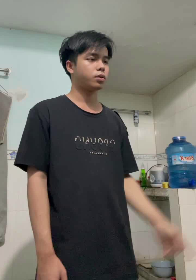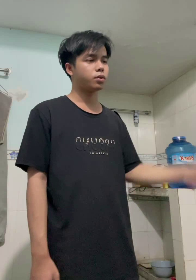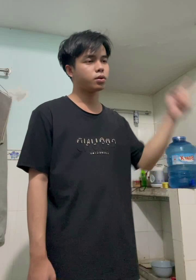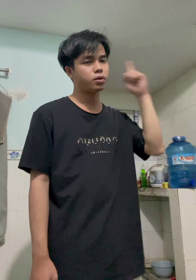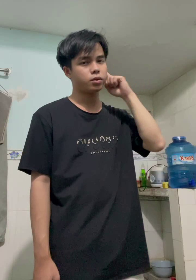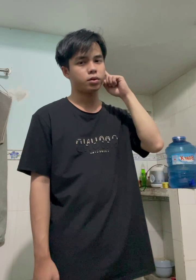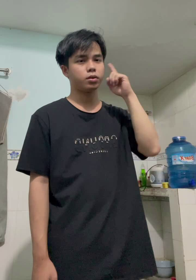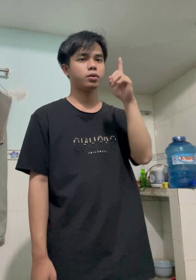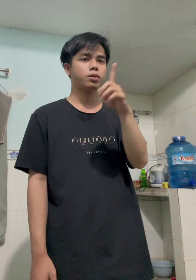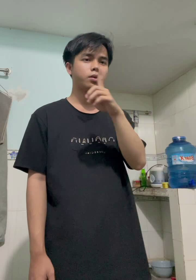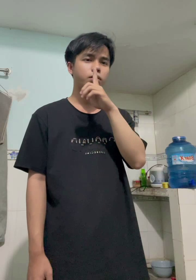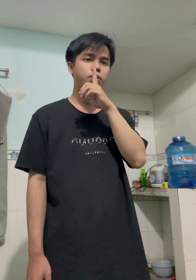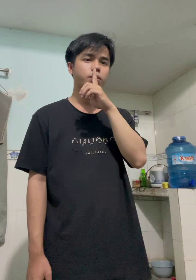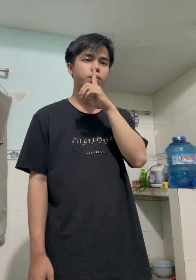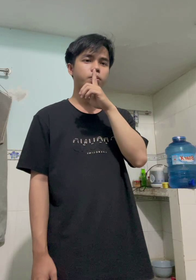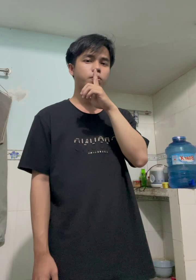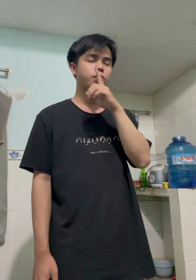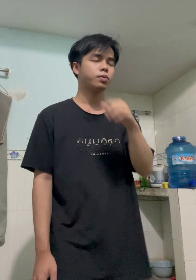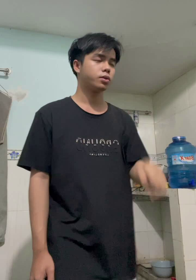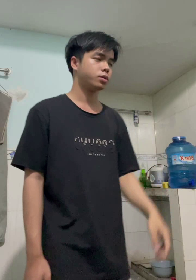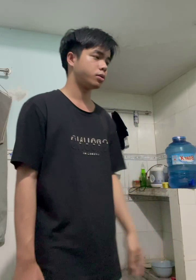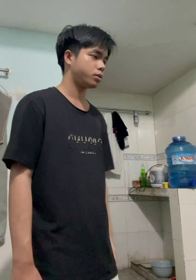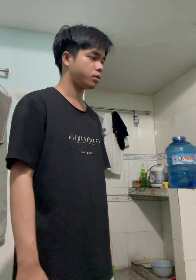diec